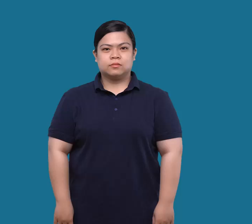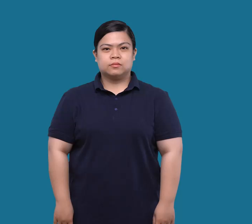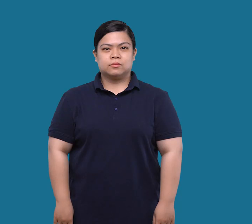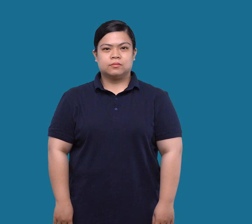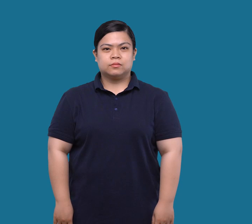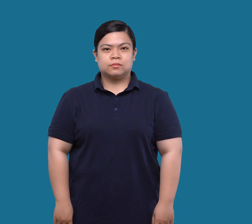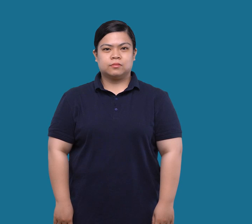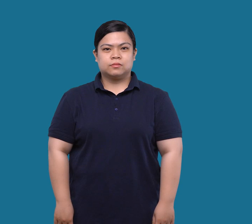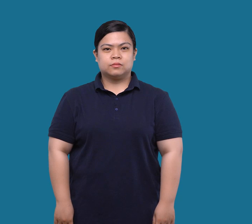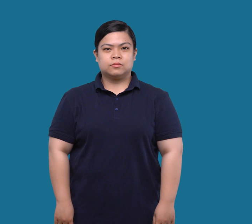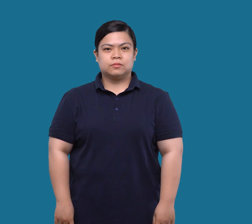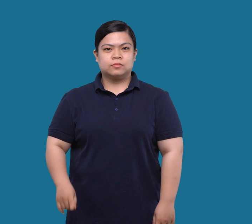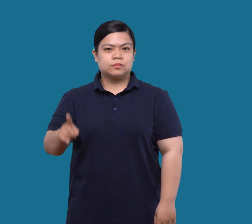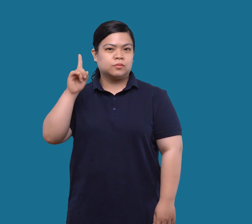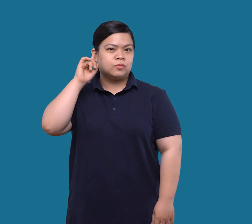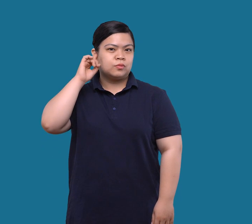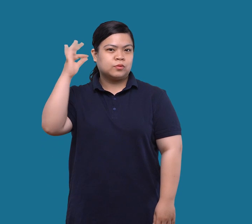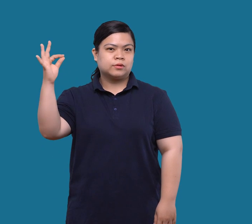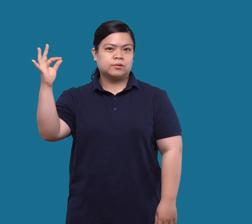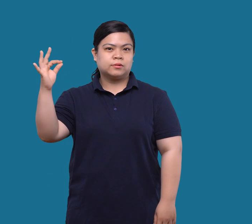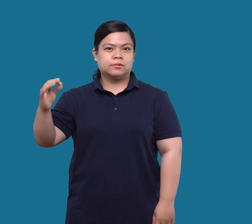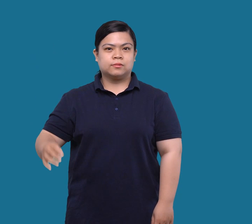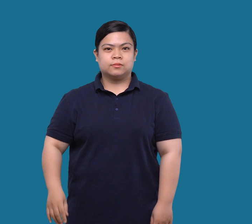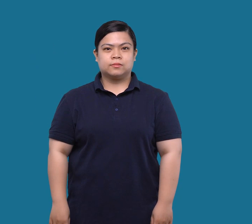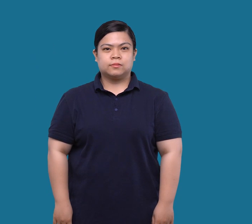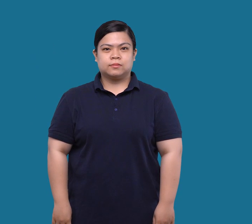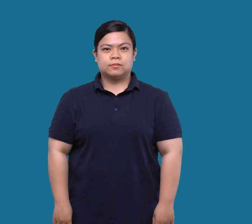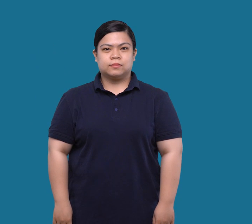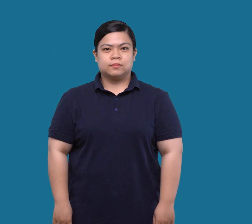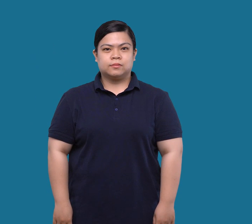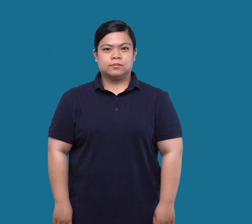một tiết học